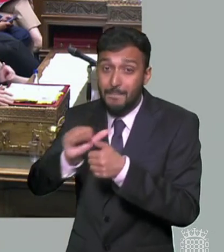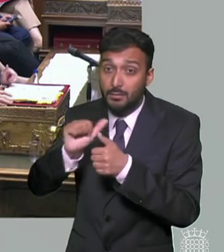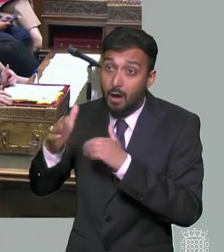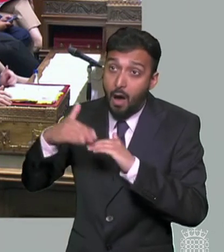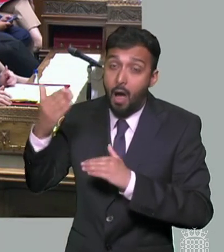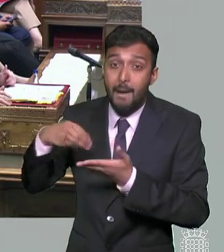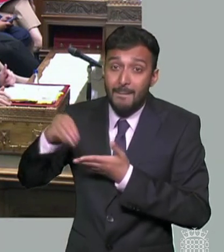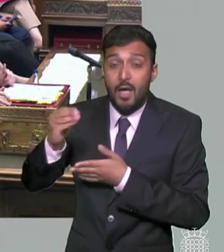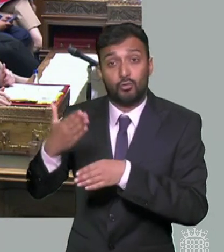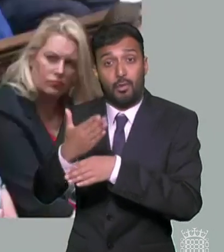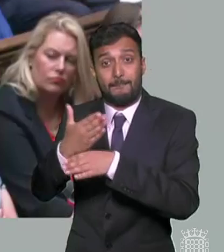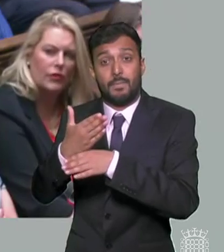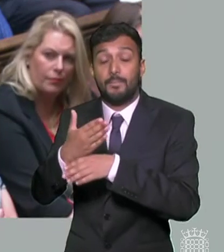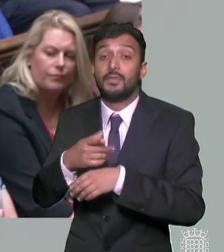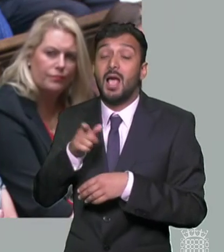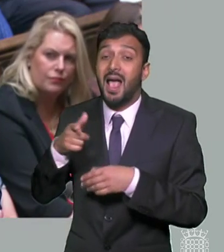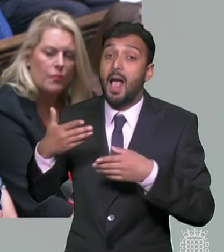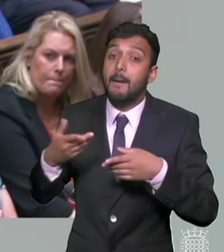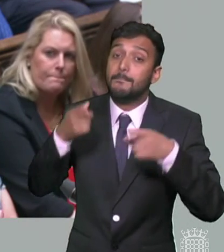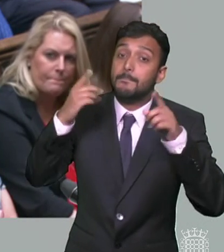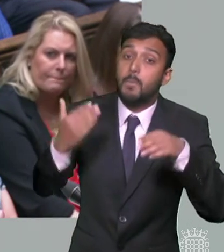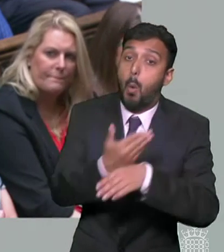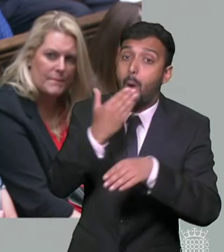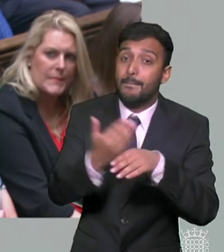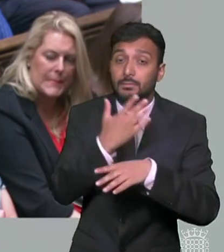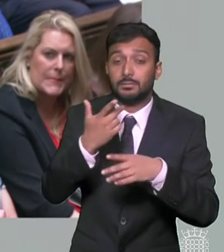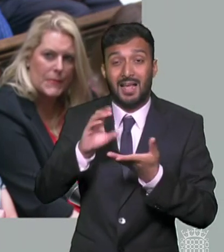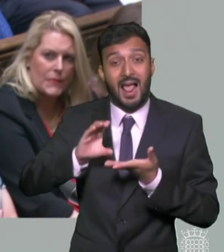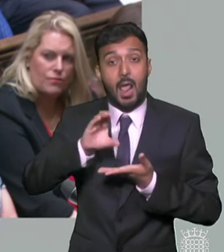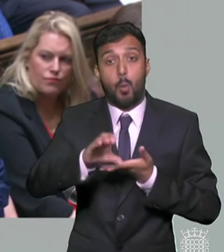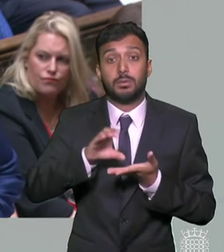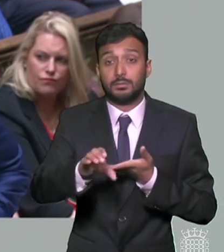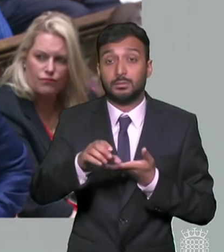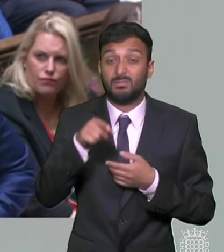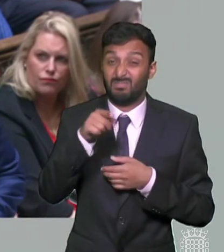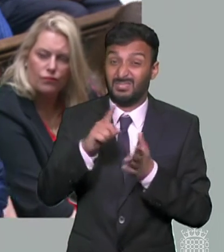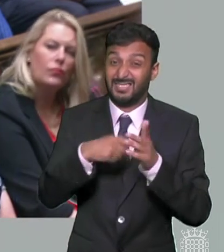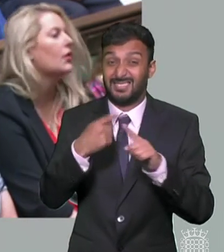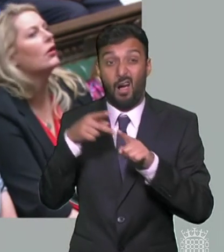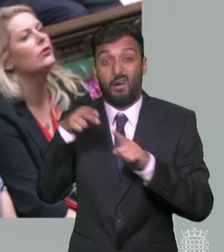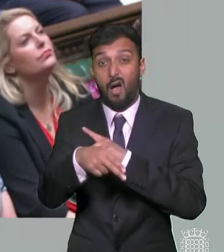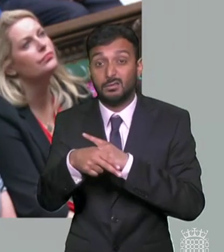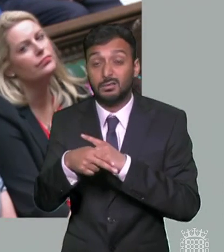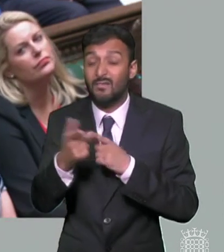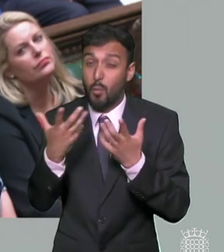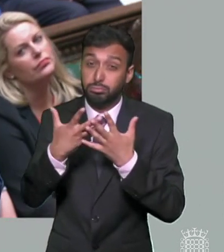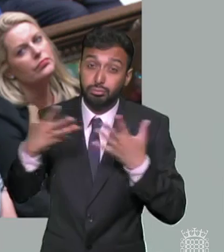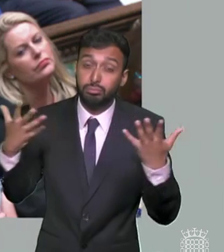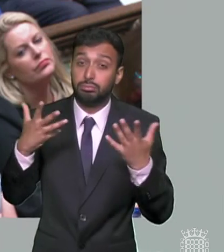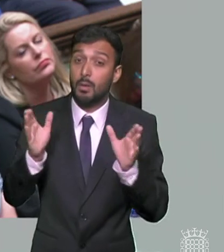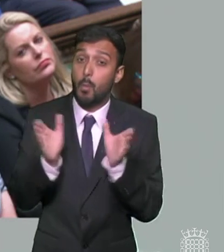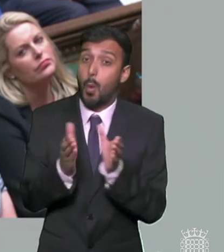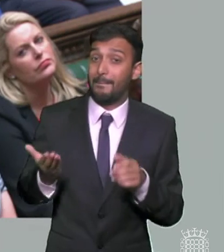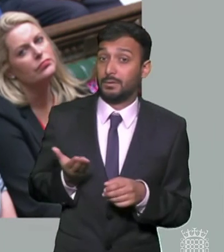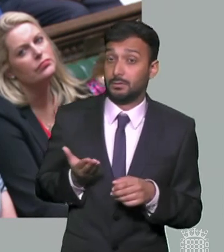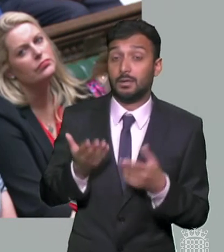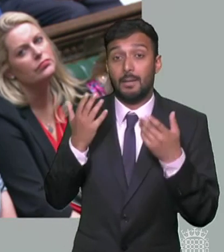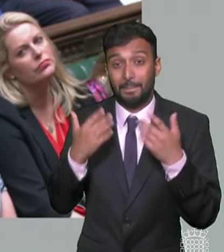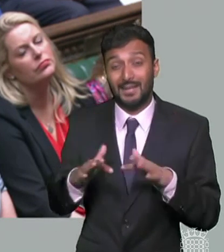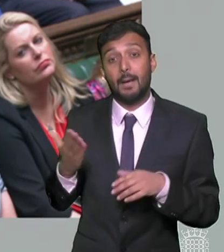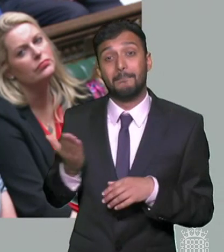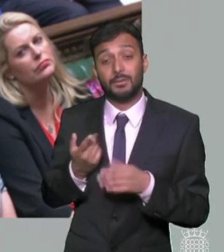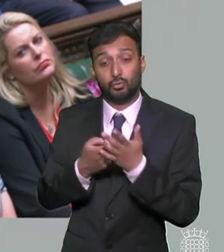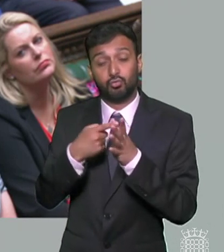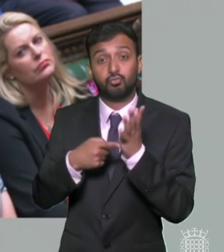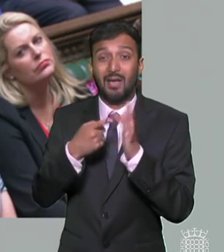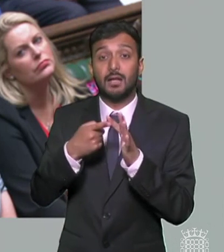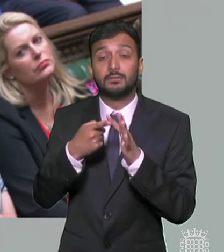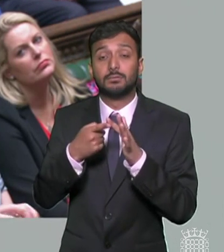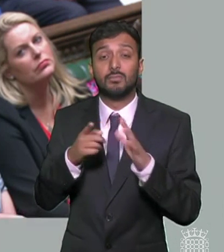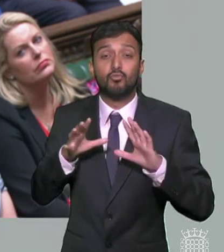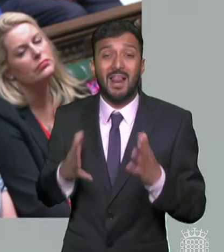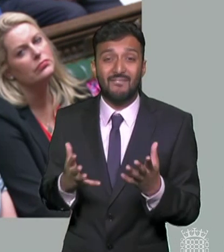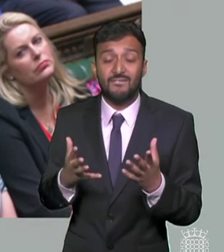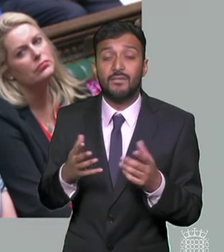That is why we are increasing the employment allowance, which represents a tax cut of £1,000 for half a million small businesses, and that is why we have provided business rate relief of £7 billion over the next five years.